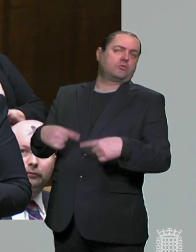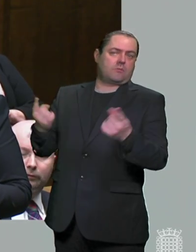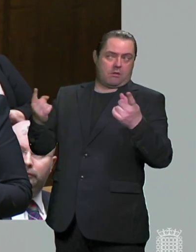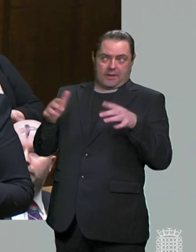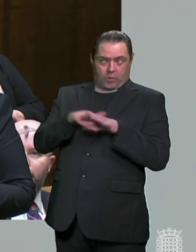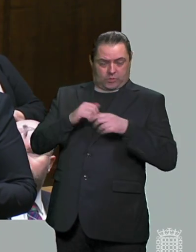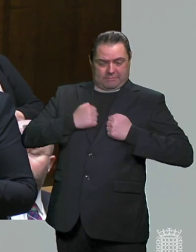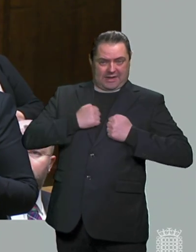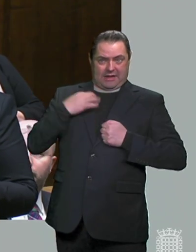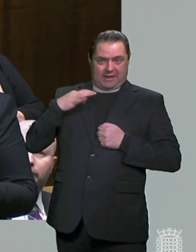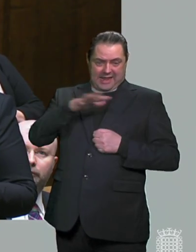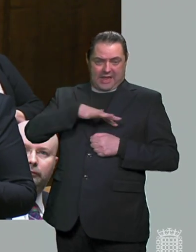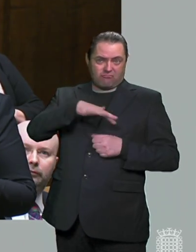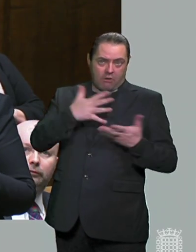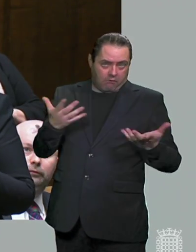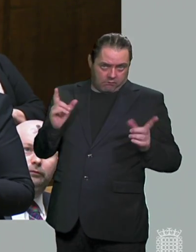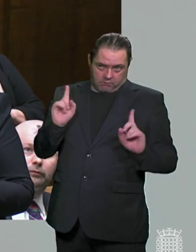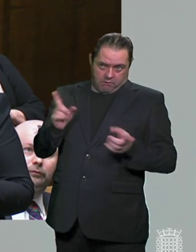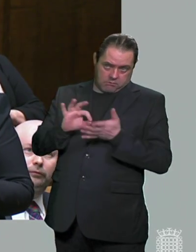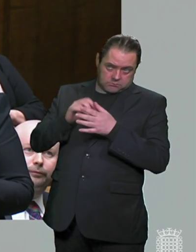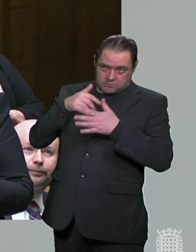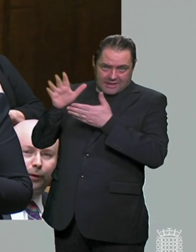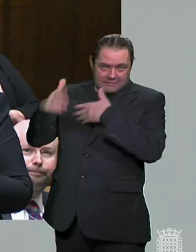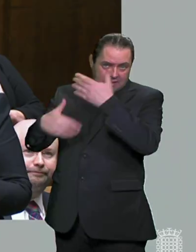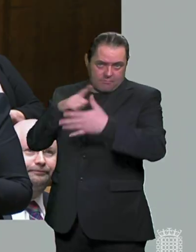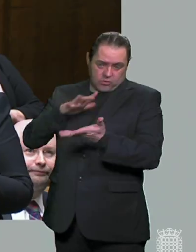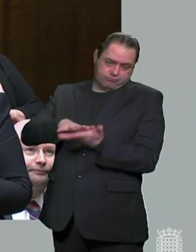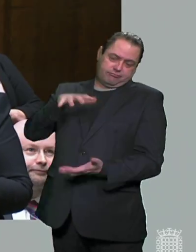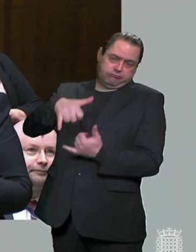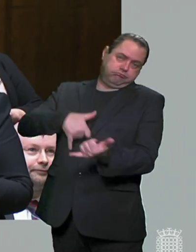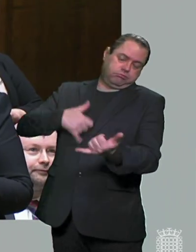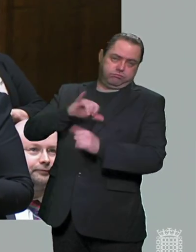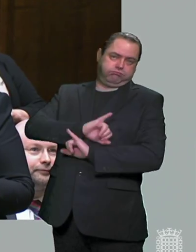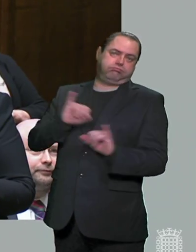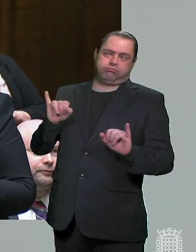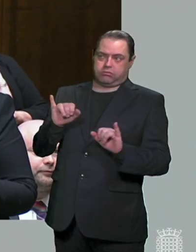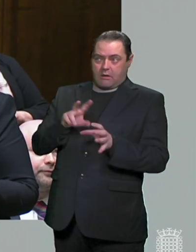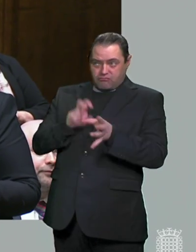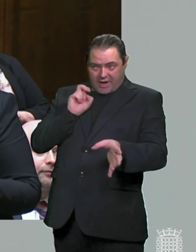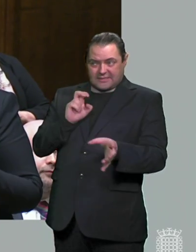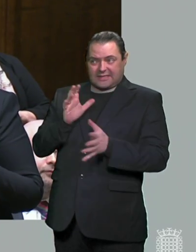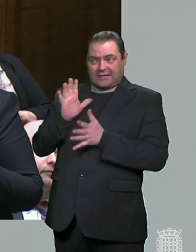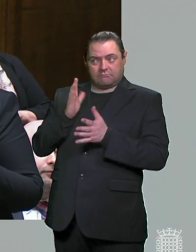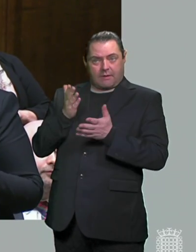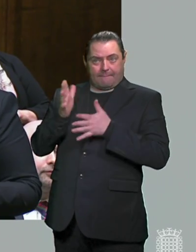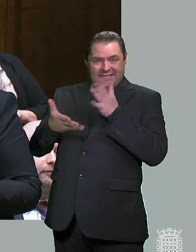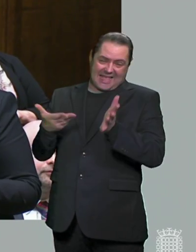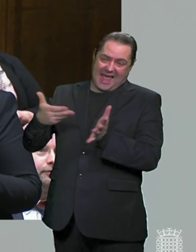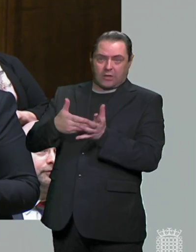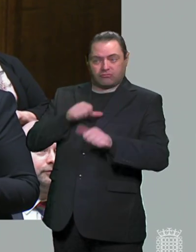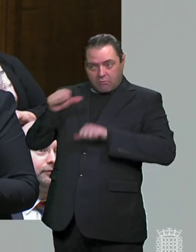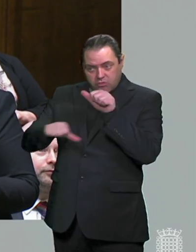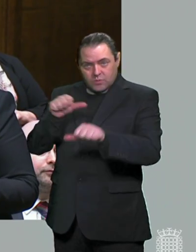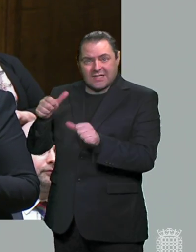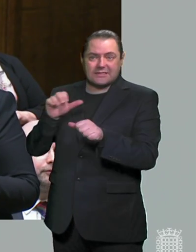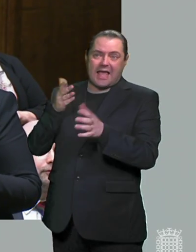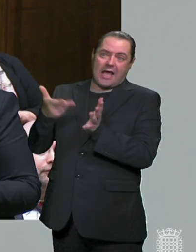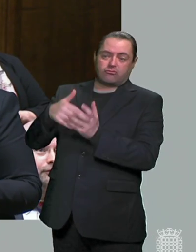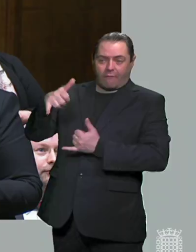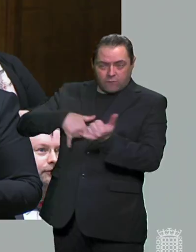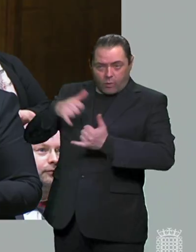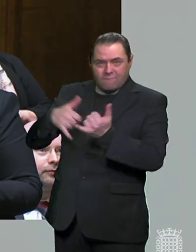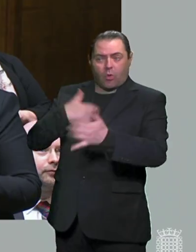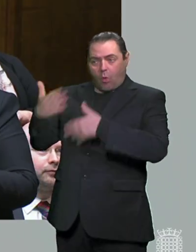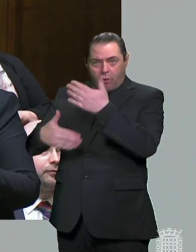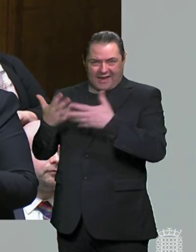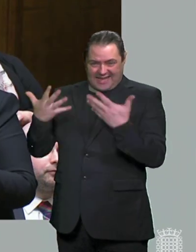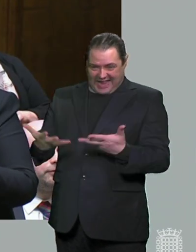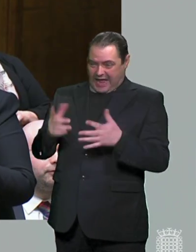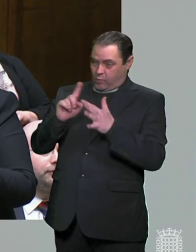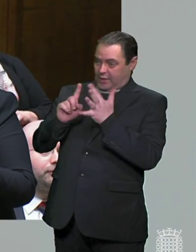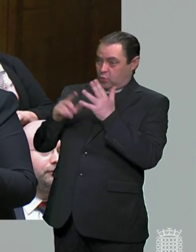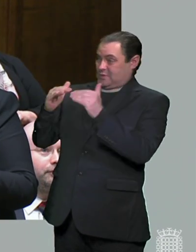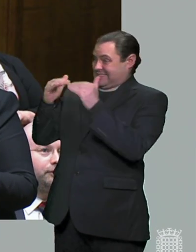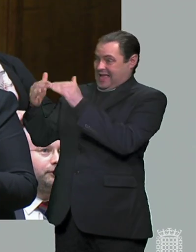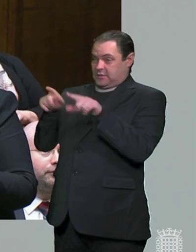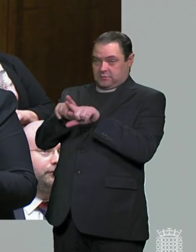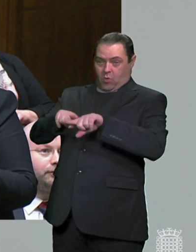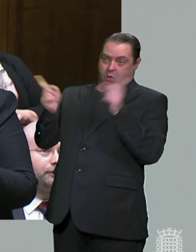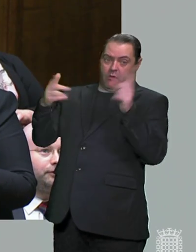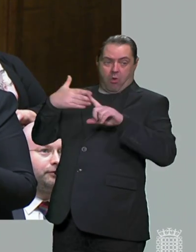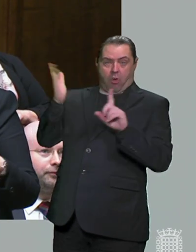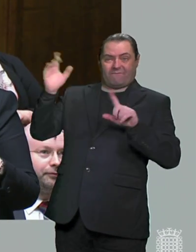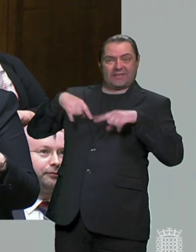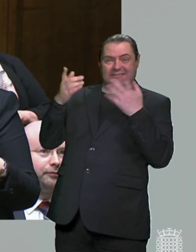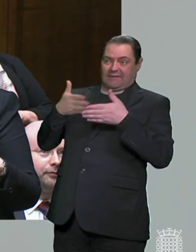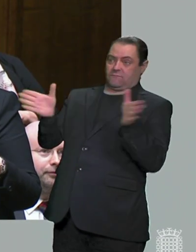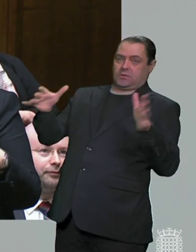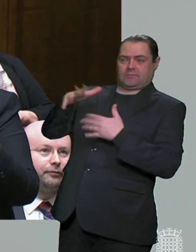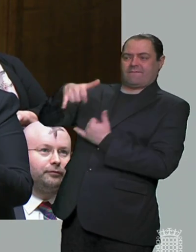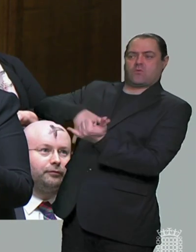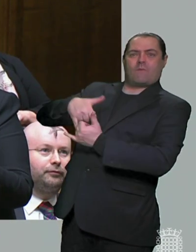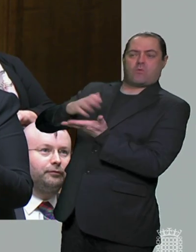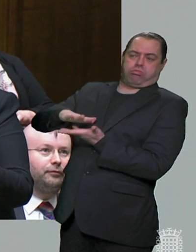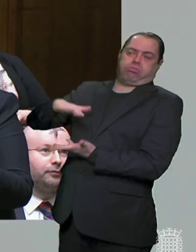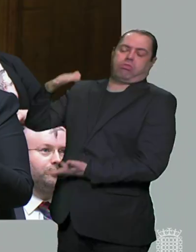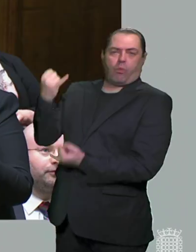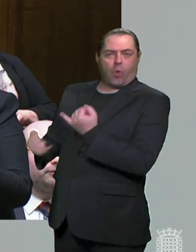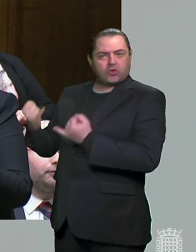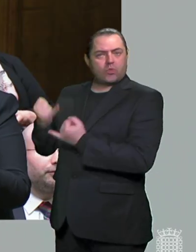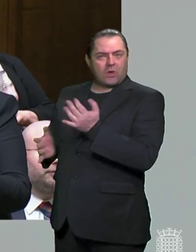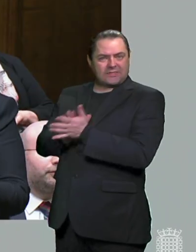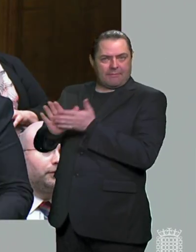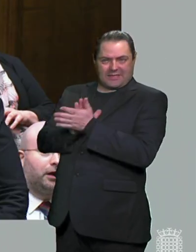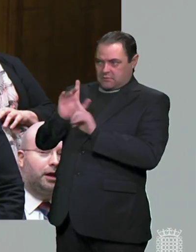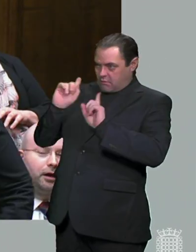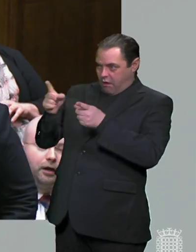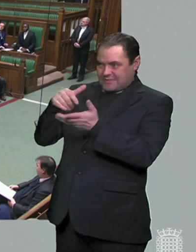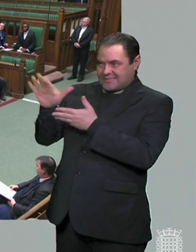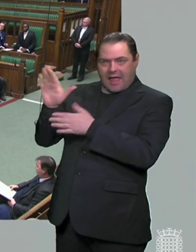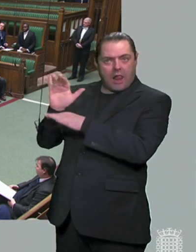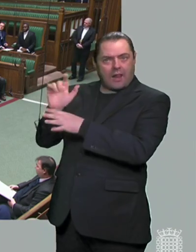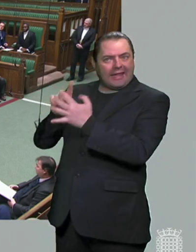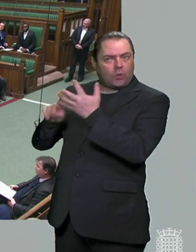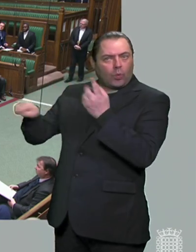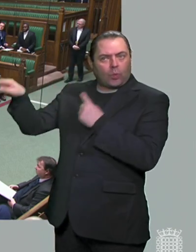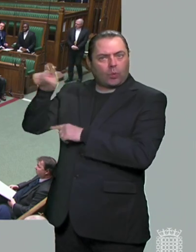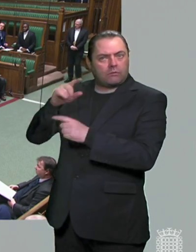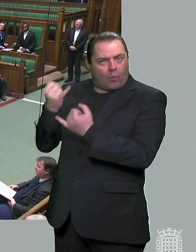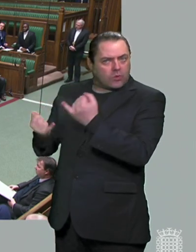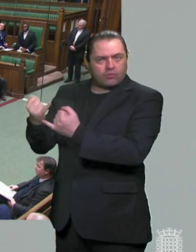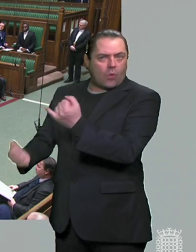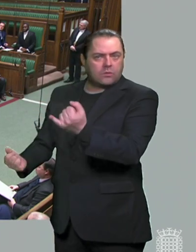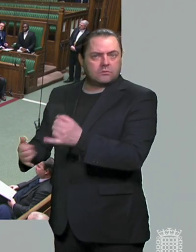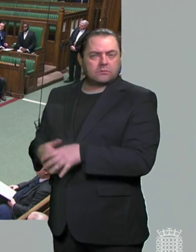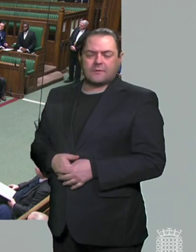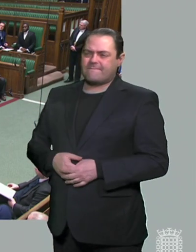Does the Secretary of State not recognise that it is Brexit that is causing more red tape for businesses, and that diverging from EU standards further under this much-criticised Bill will further exacerbate trade friction between the UK and the continent?